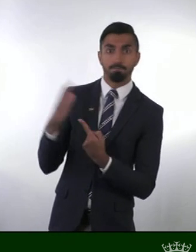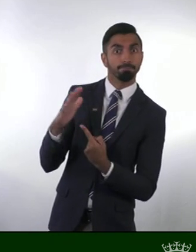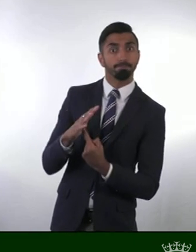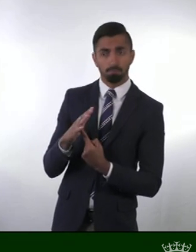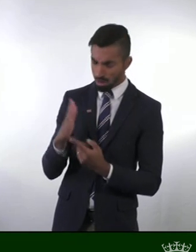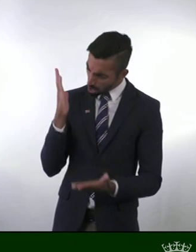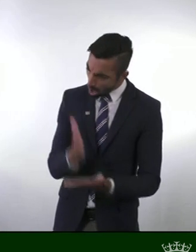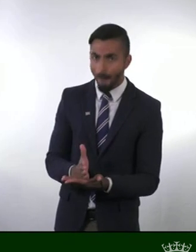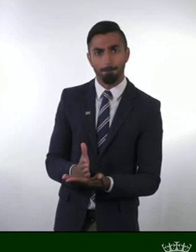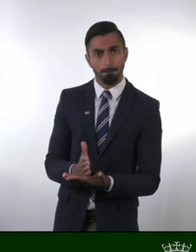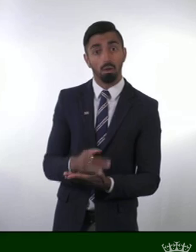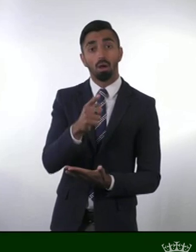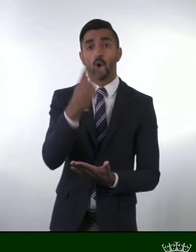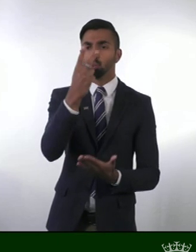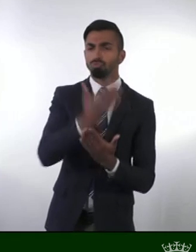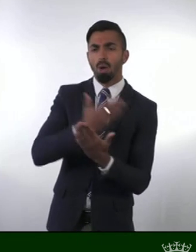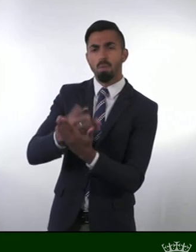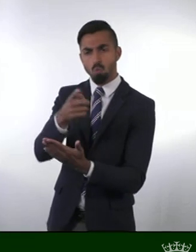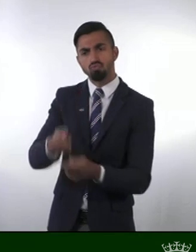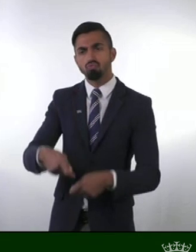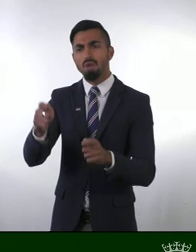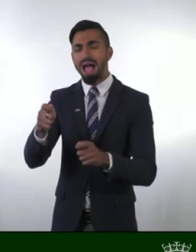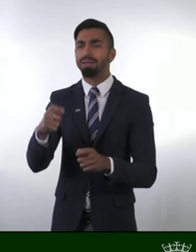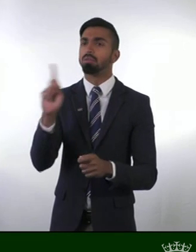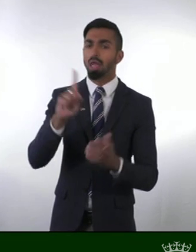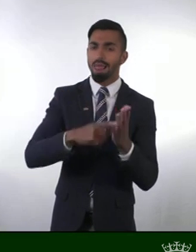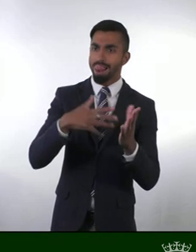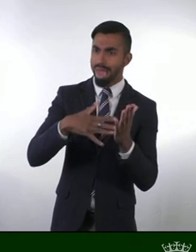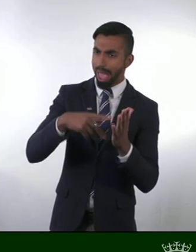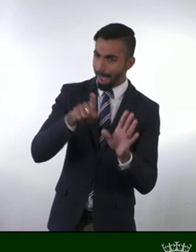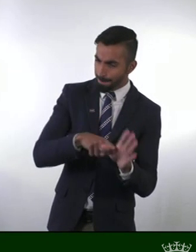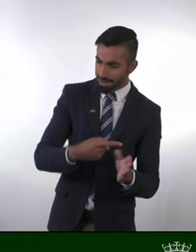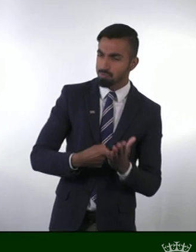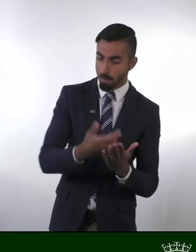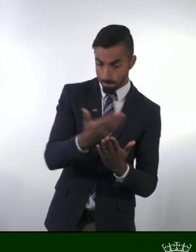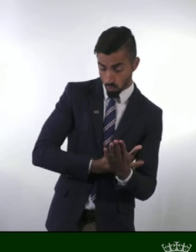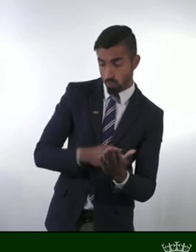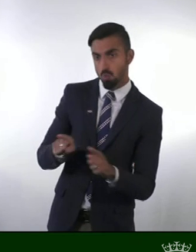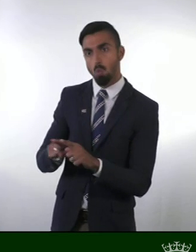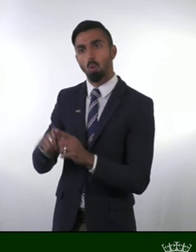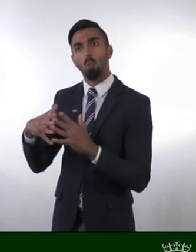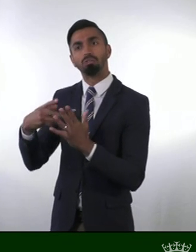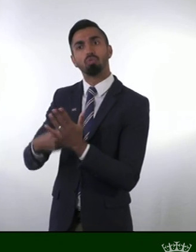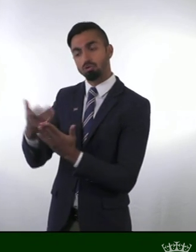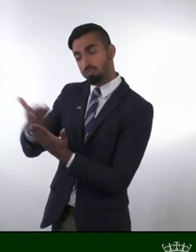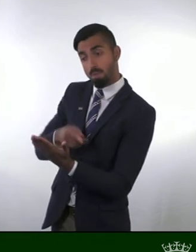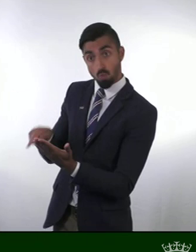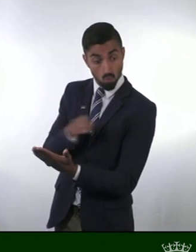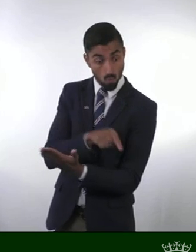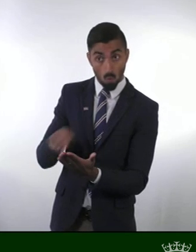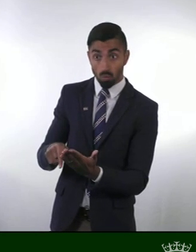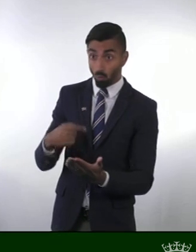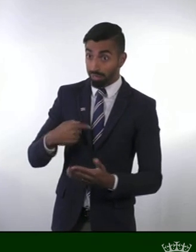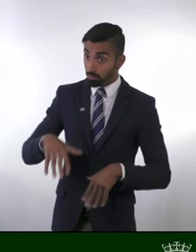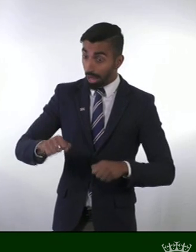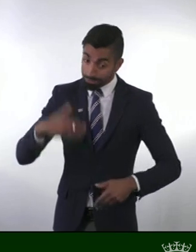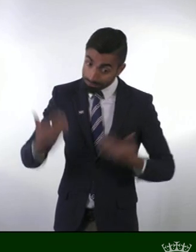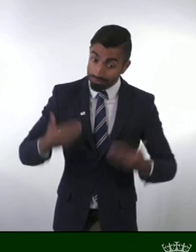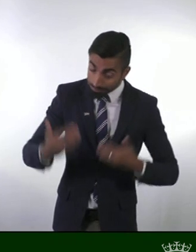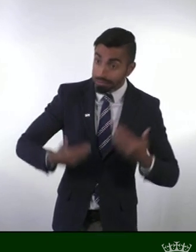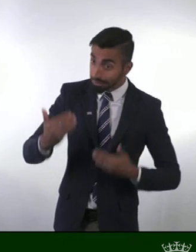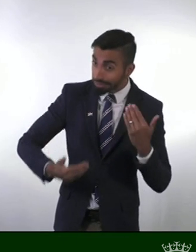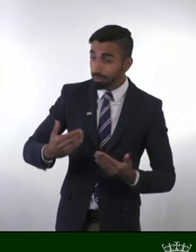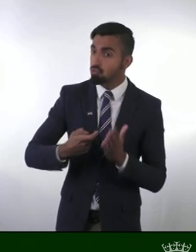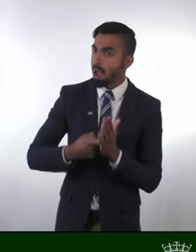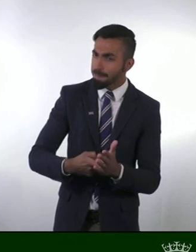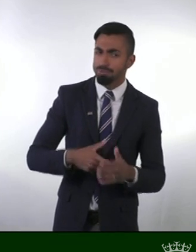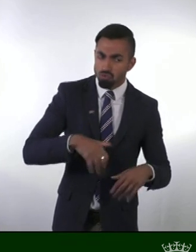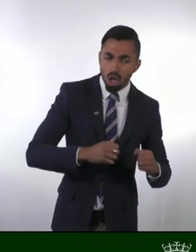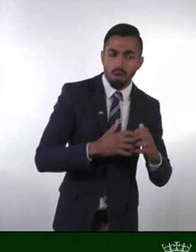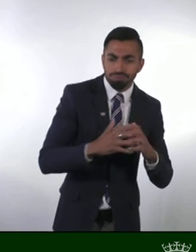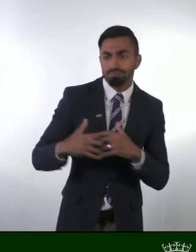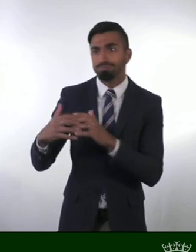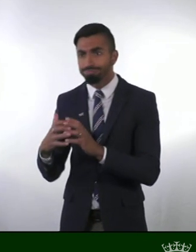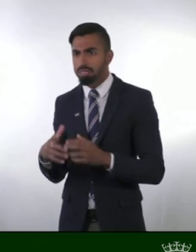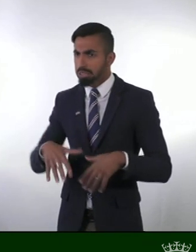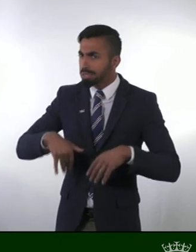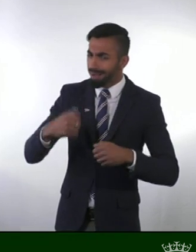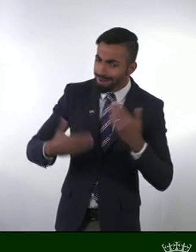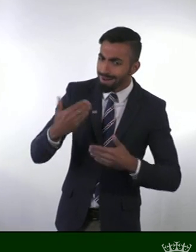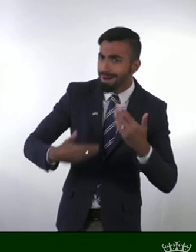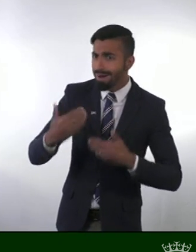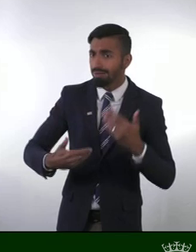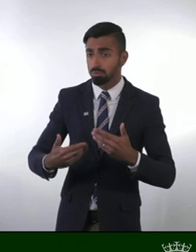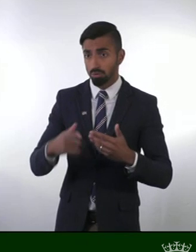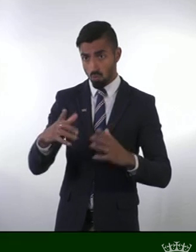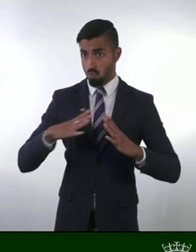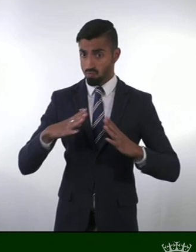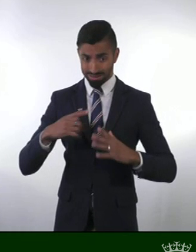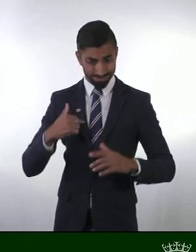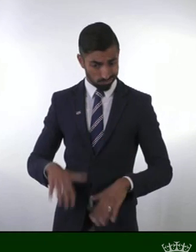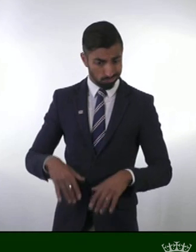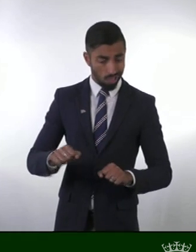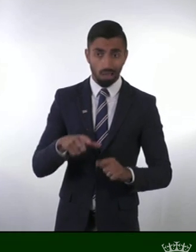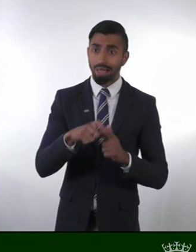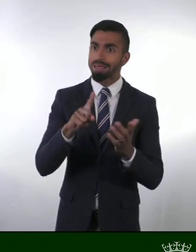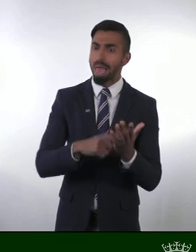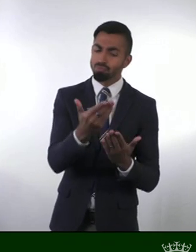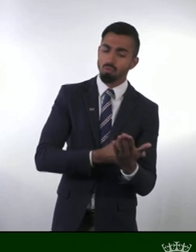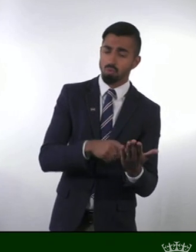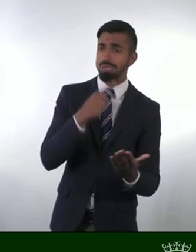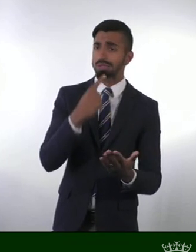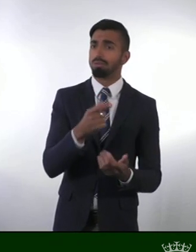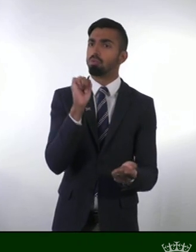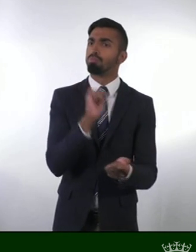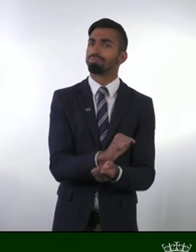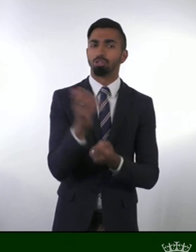For instance, on the Lammy report, which this Government commissioned, and for which I thank the right honourable Member for Tottenham, we are increasing already the number of black and minority ethnic people in the Prison Service, as he recommended.